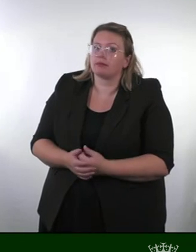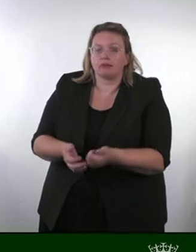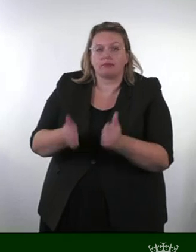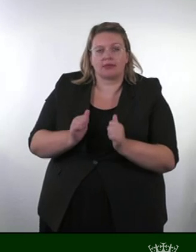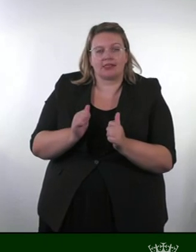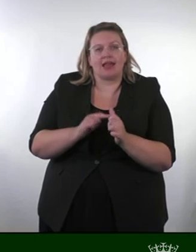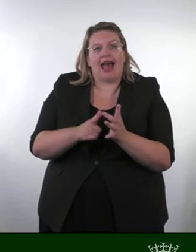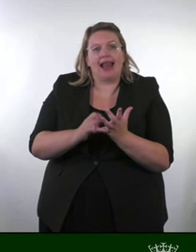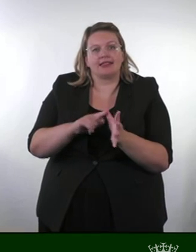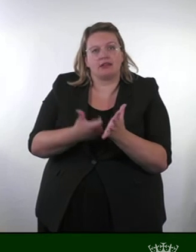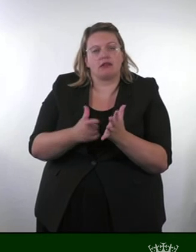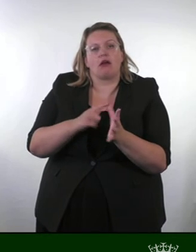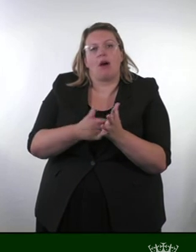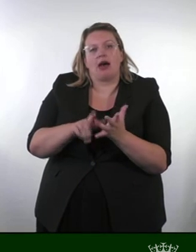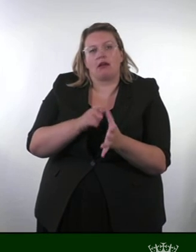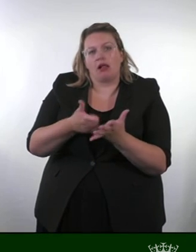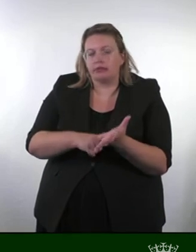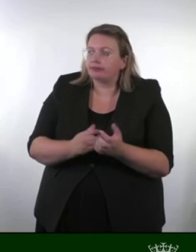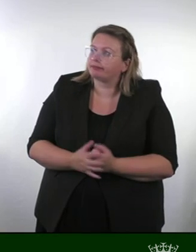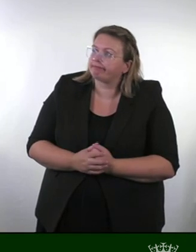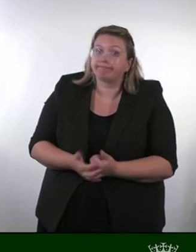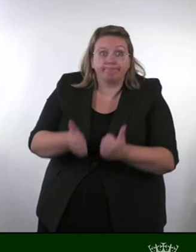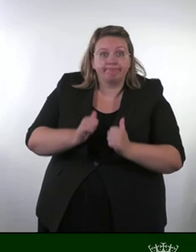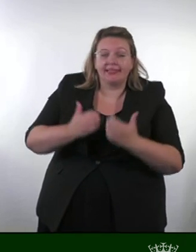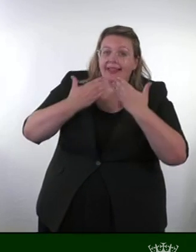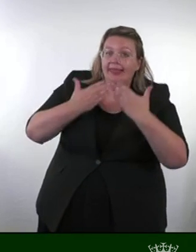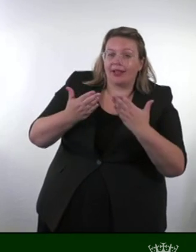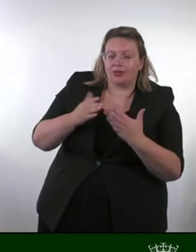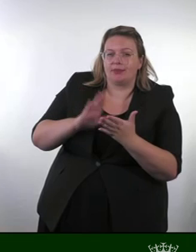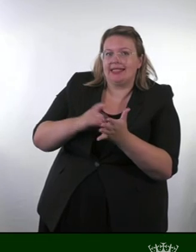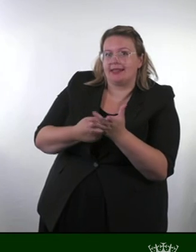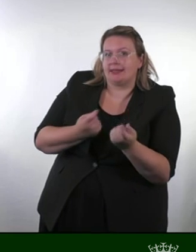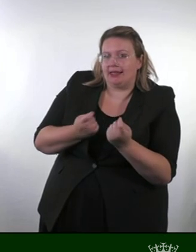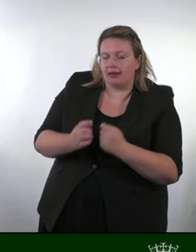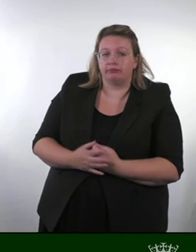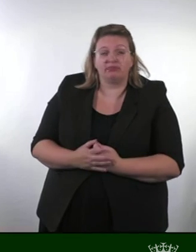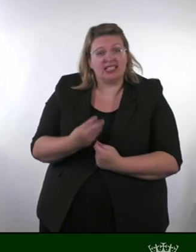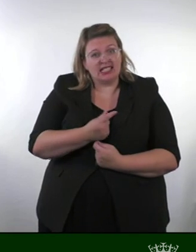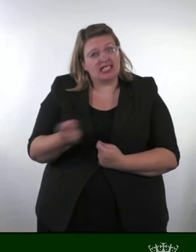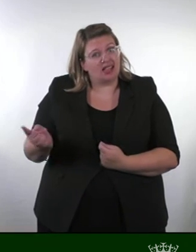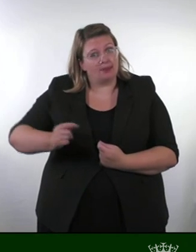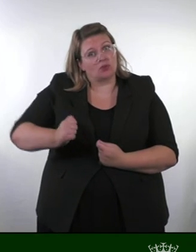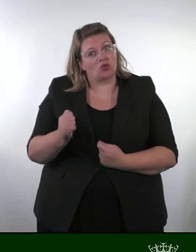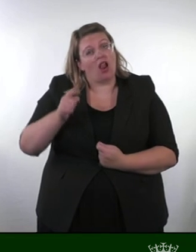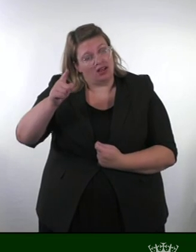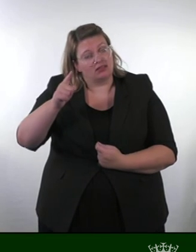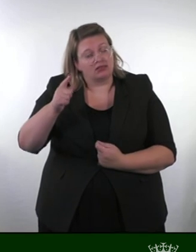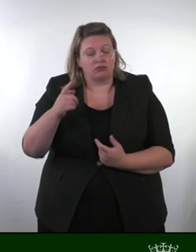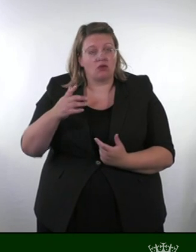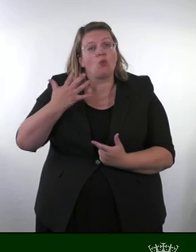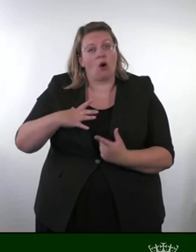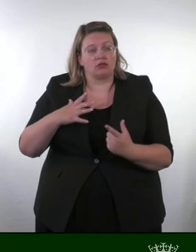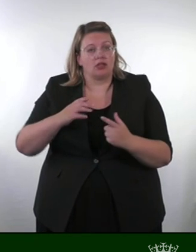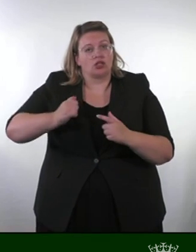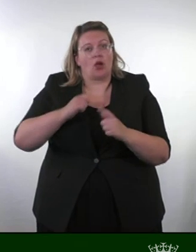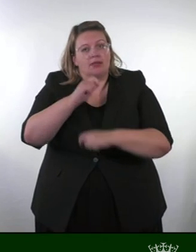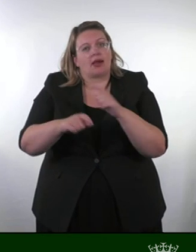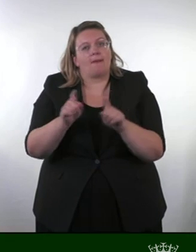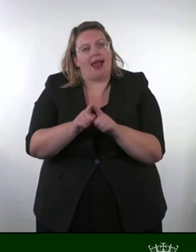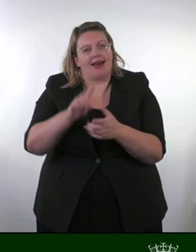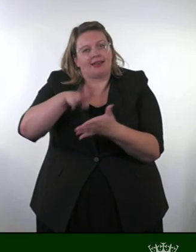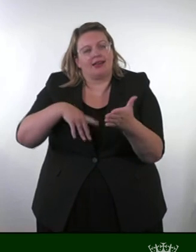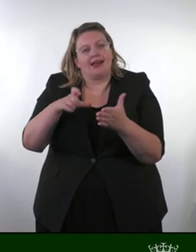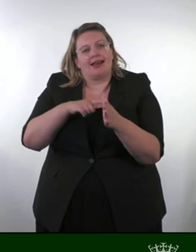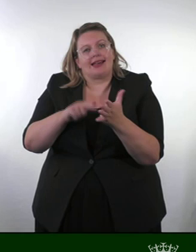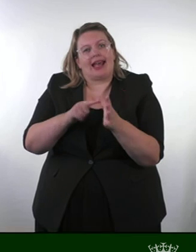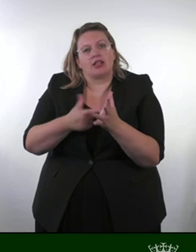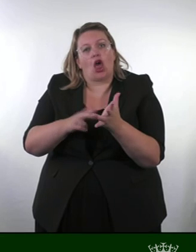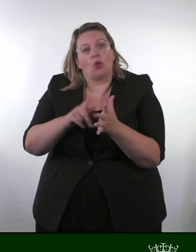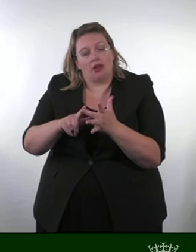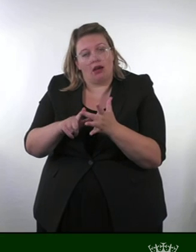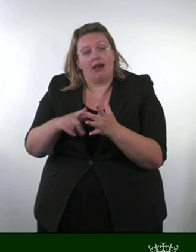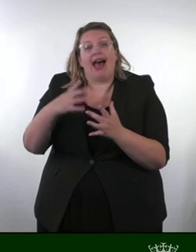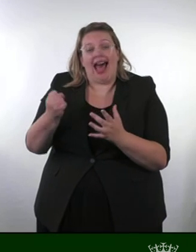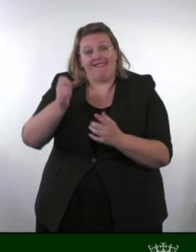The Prime Minister may be aware that there are some Scottish nationalists who want Scotland to follow the example of Catalonia and have a wildcat independence referendum.